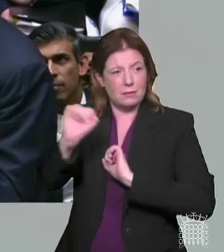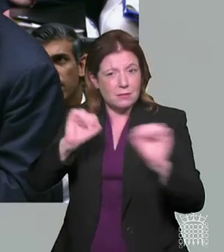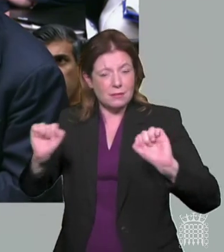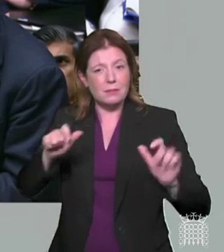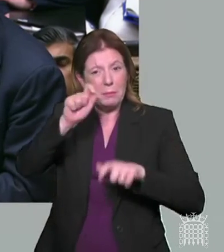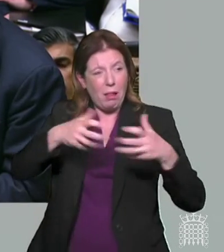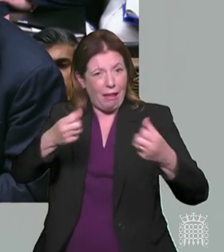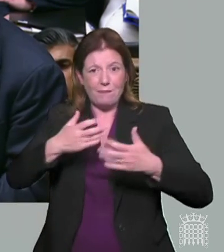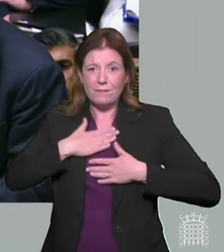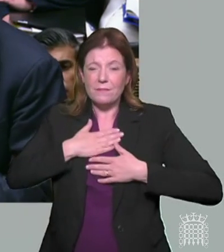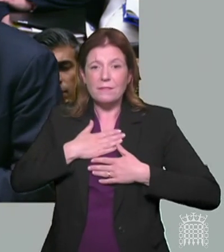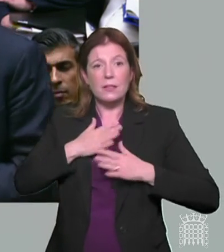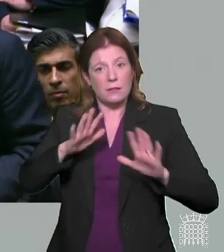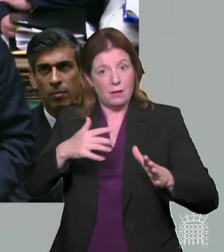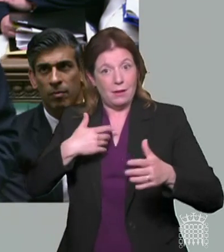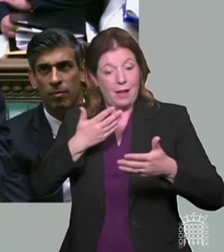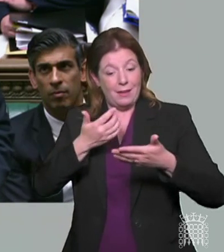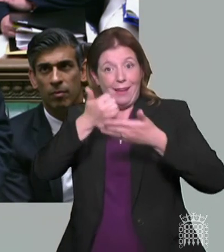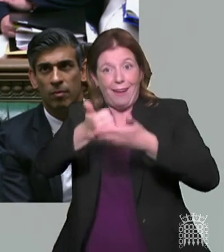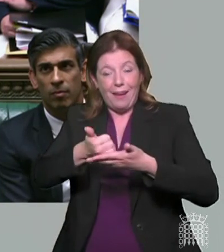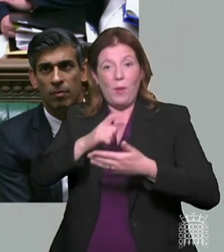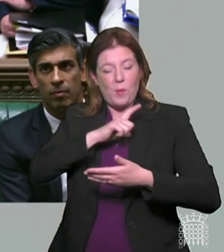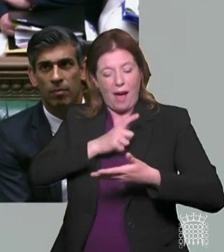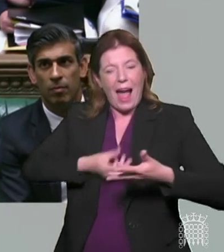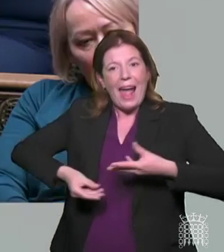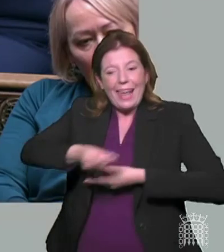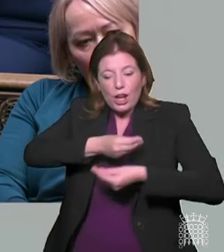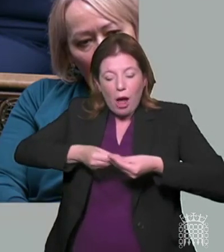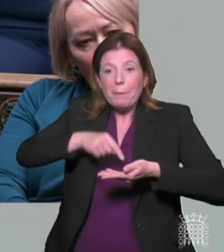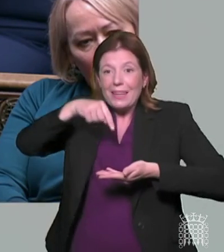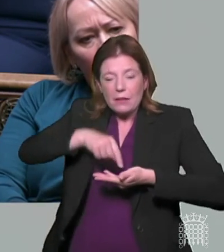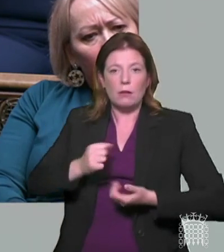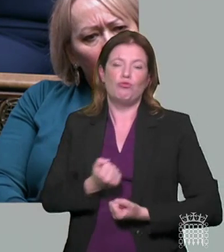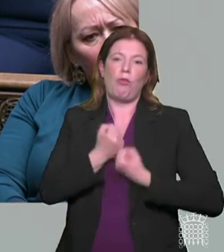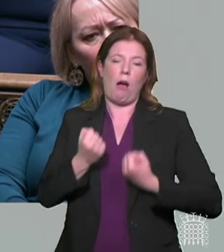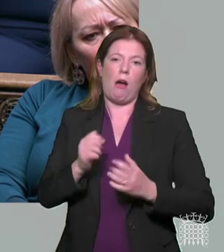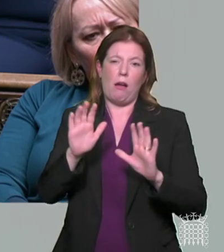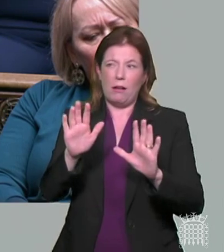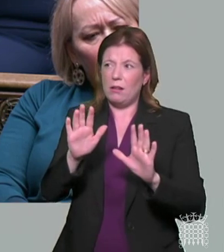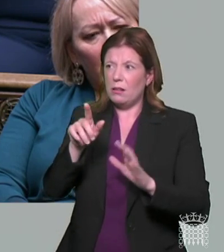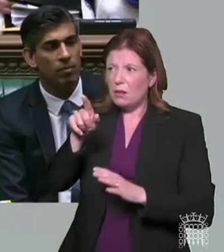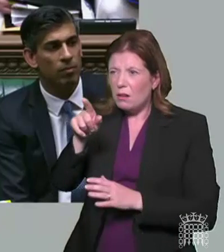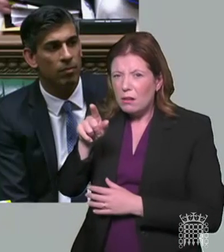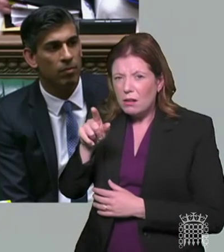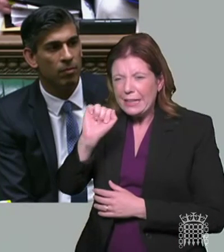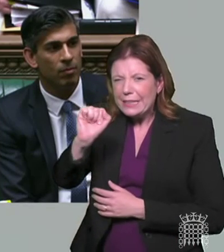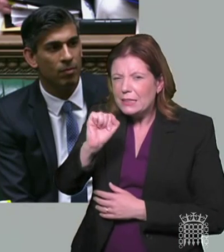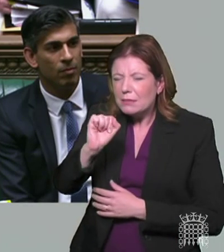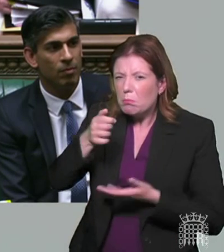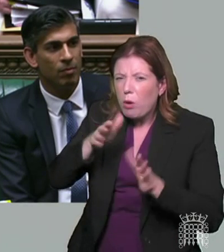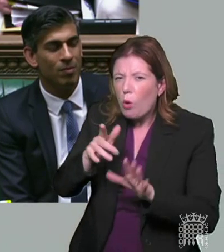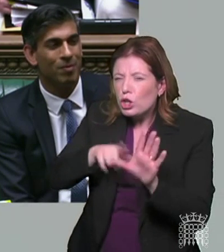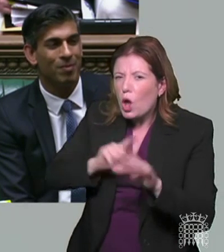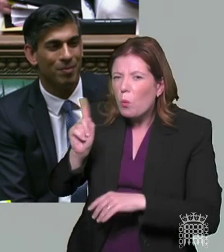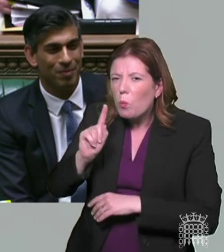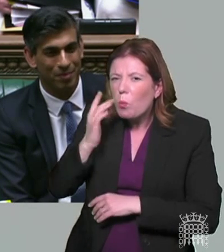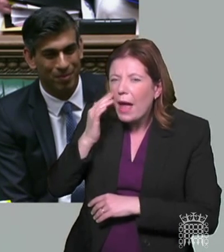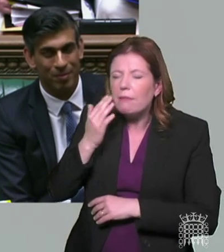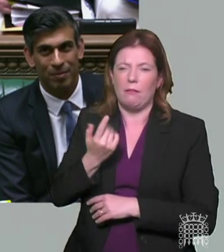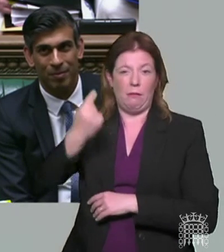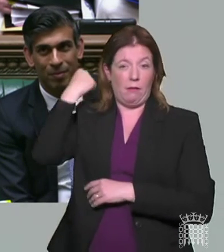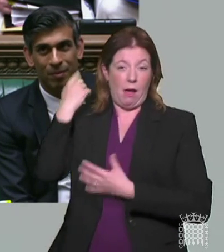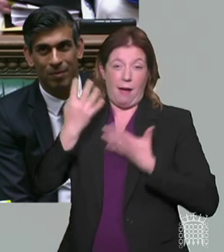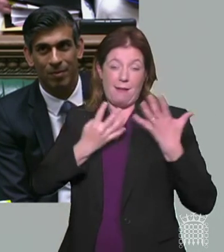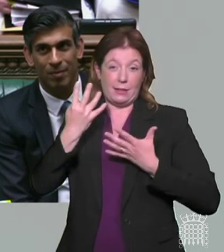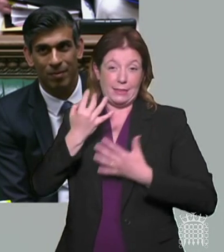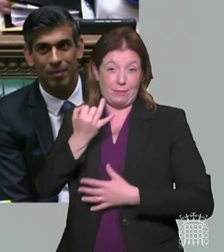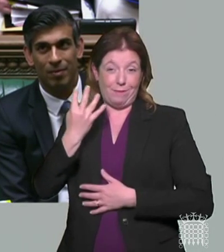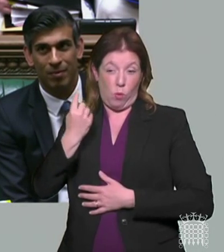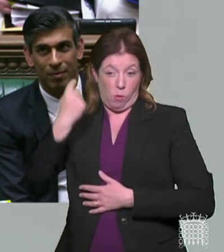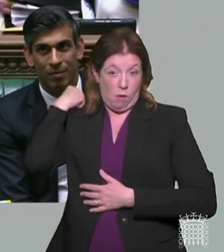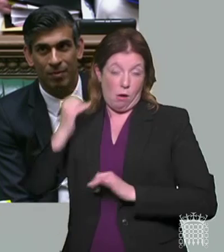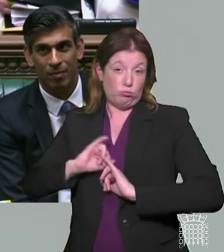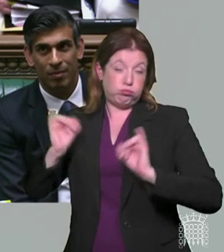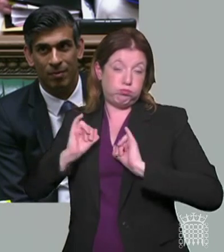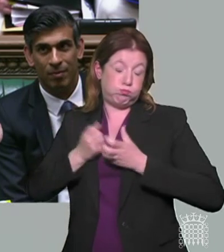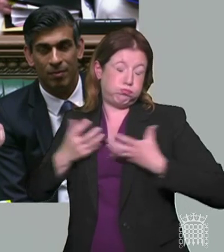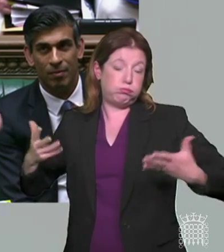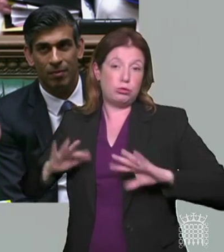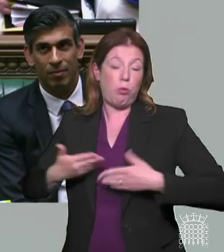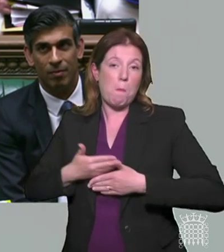The reason we can do that is that we have strong economic fundamentals, with unemployment—I do not know when the honourable Gentleman was born—at the lowest it has been since 1974.